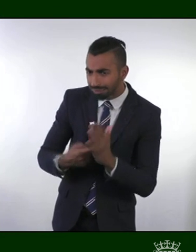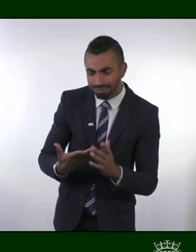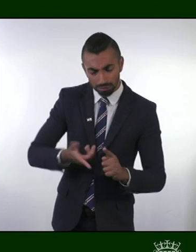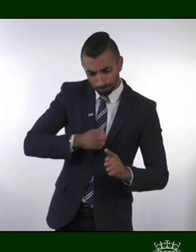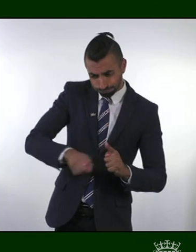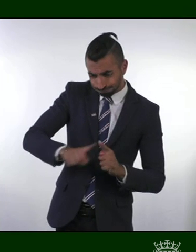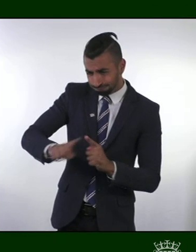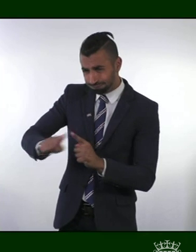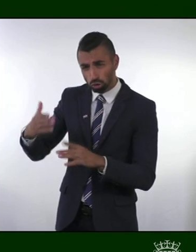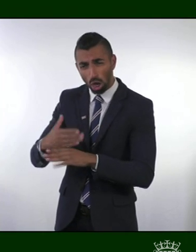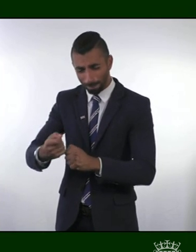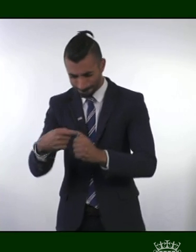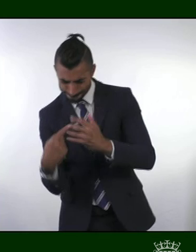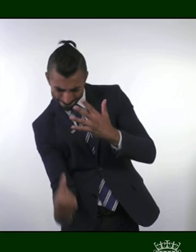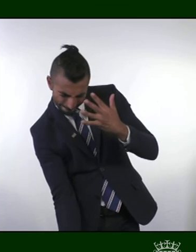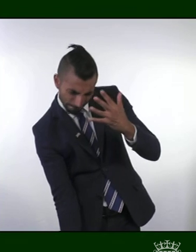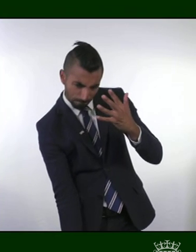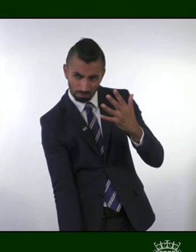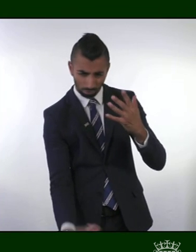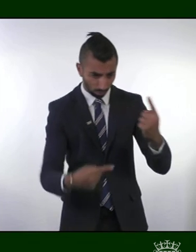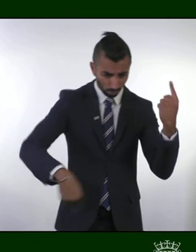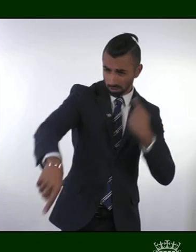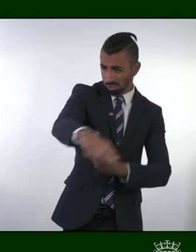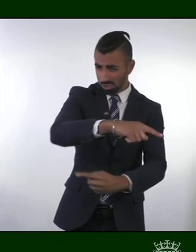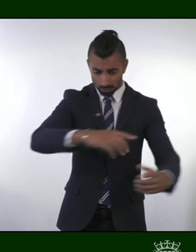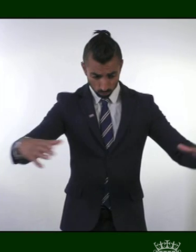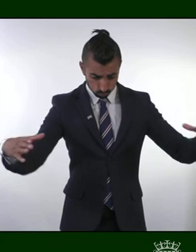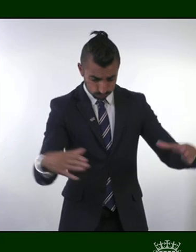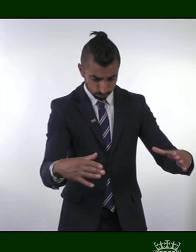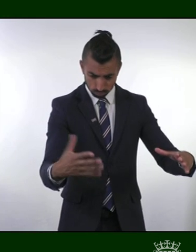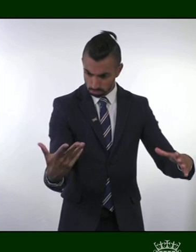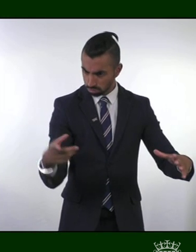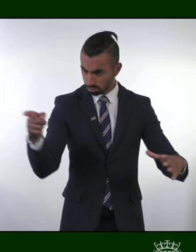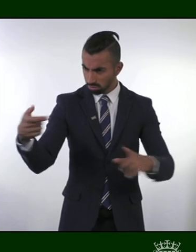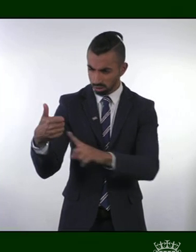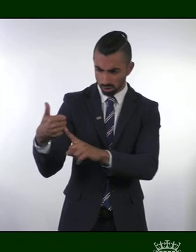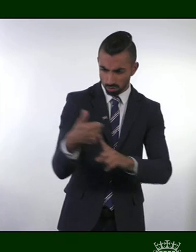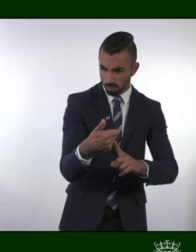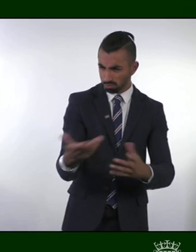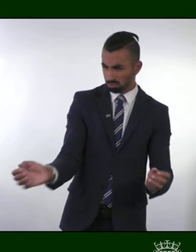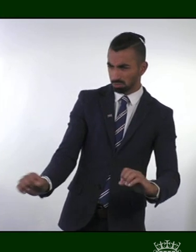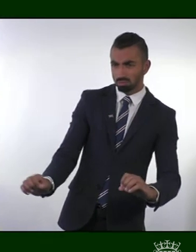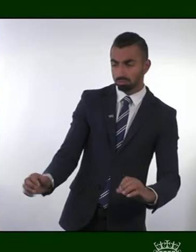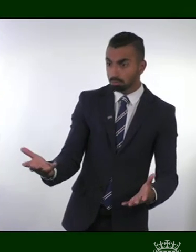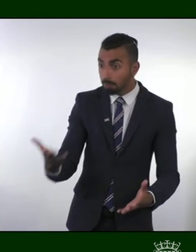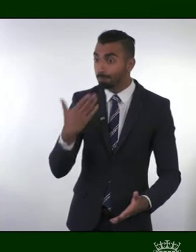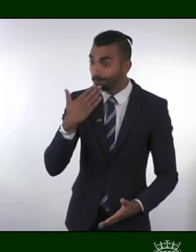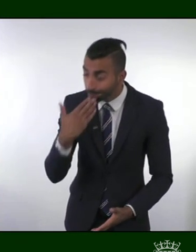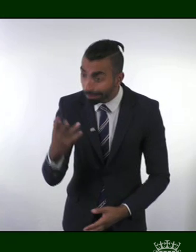Will the Chancellor look again at providing support to the excluded, so that they, too, can play their part in the recovery?